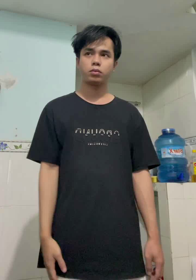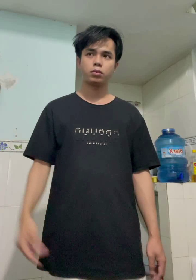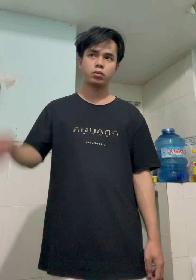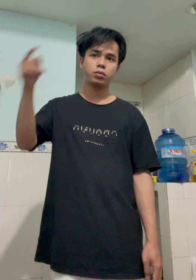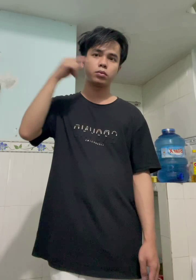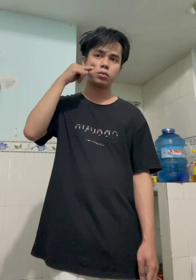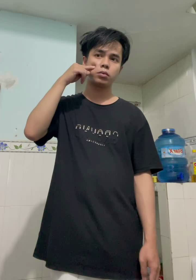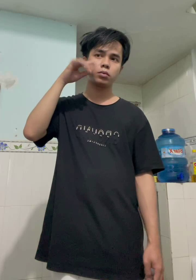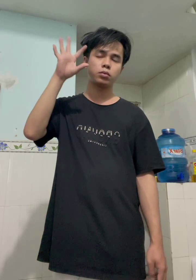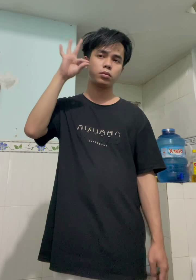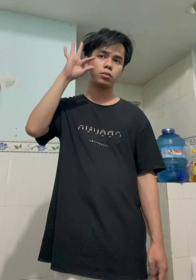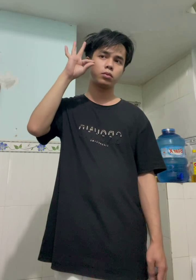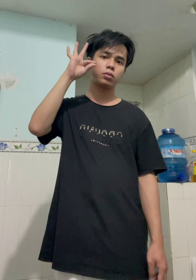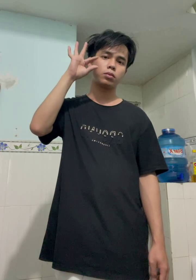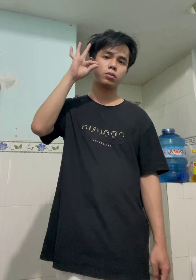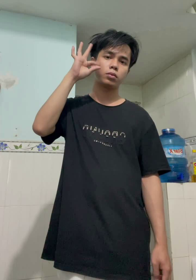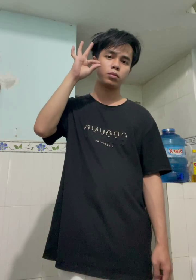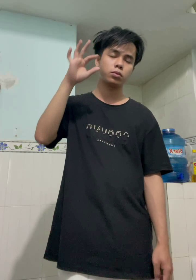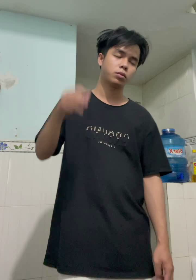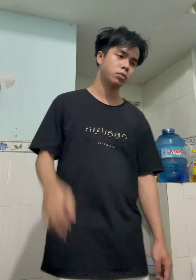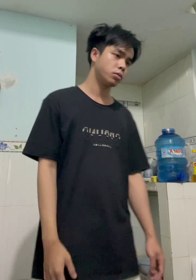lam quen